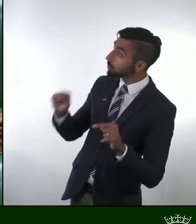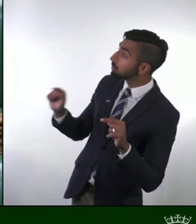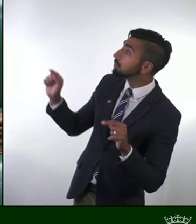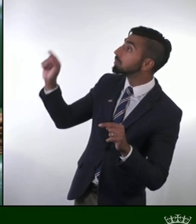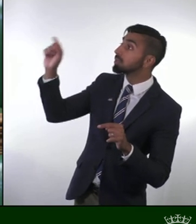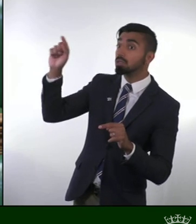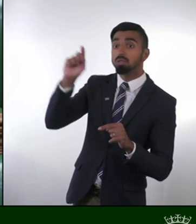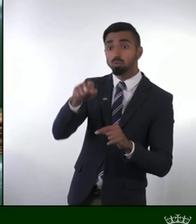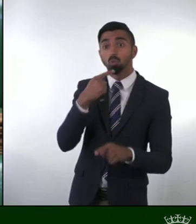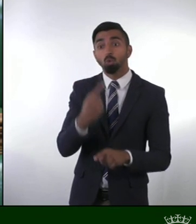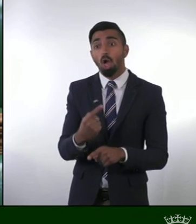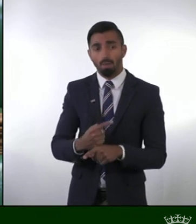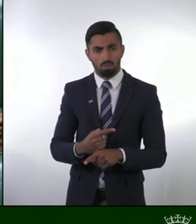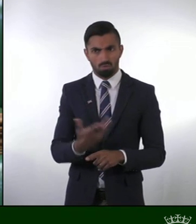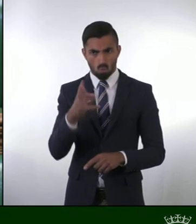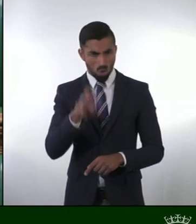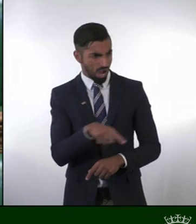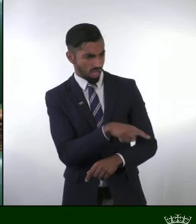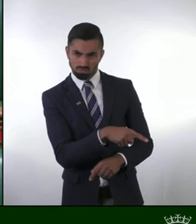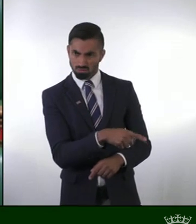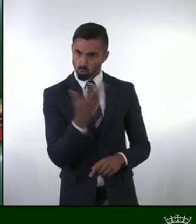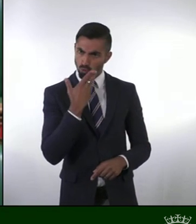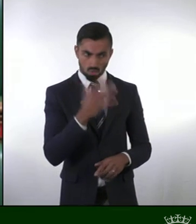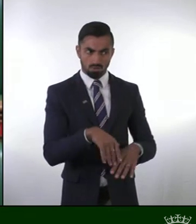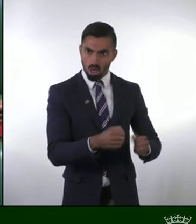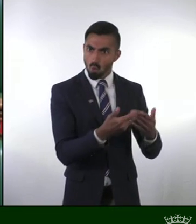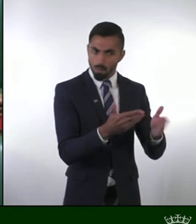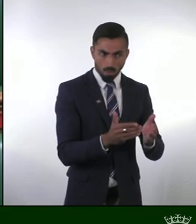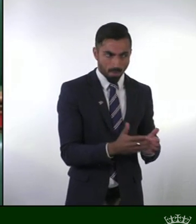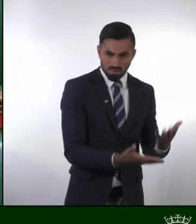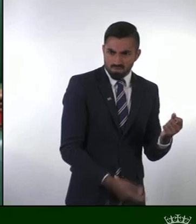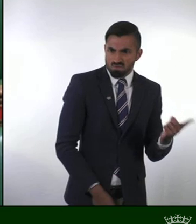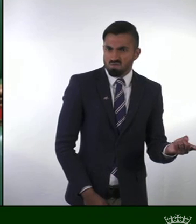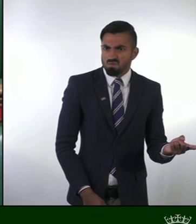Wales is an example; across Europe there are other examples. We are the outlier on this.